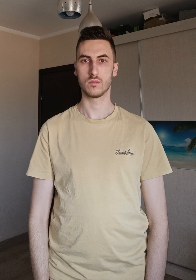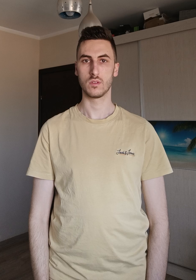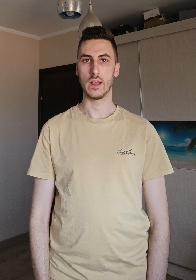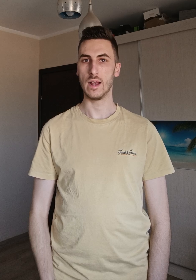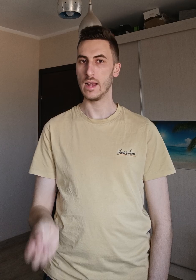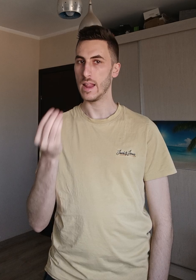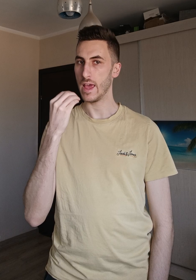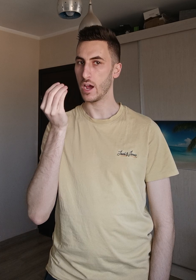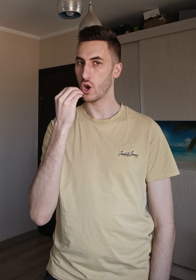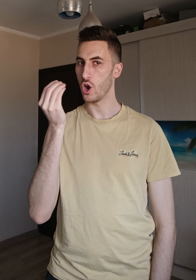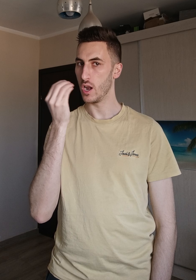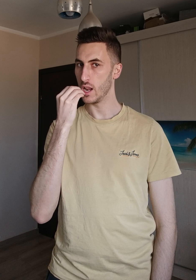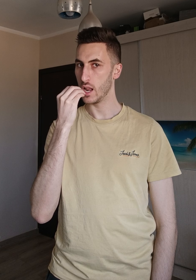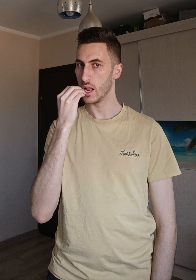לאכול